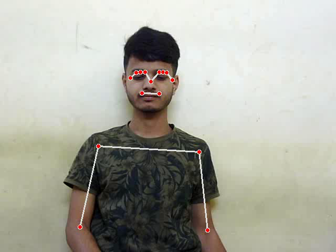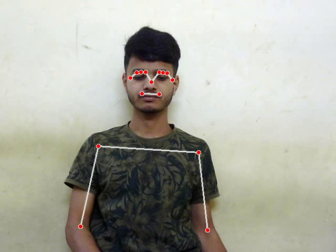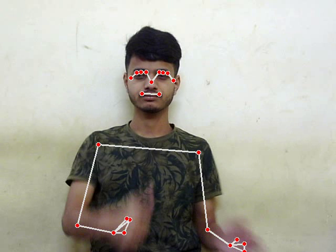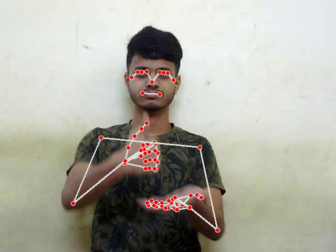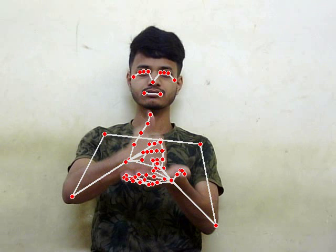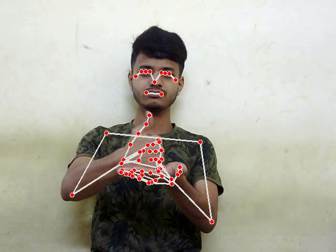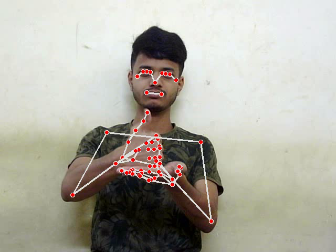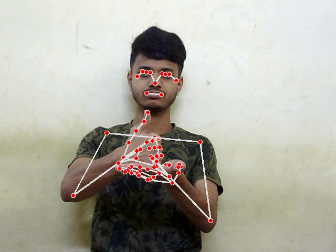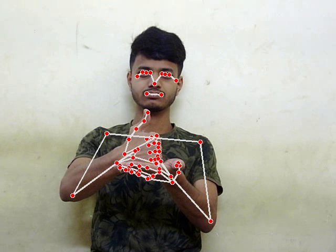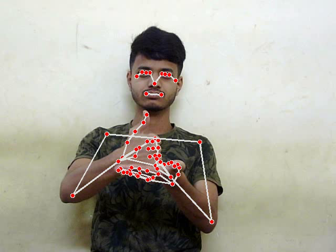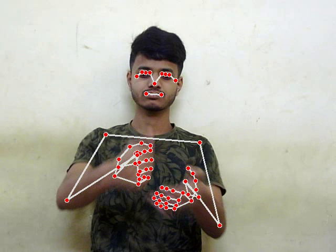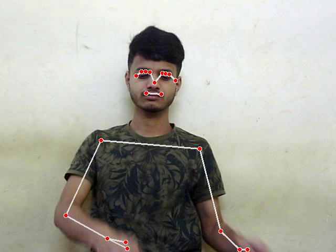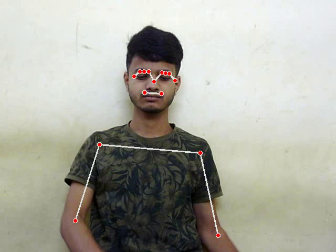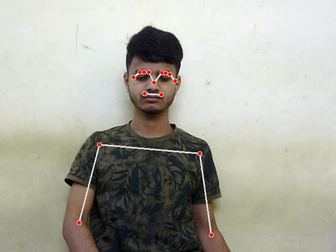help